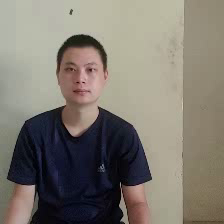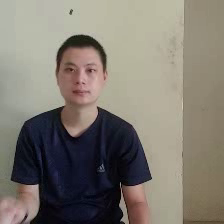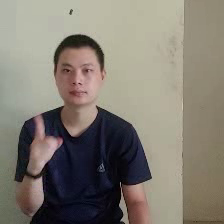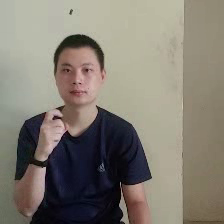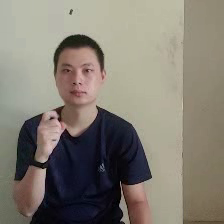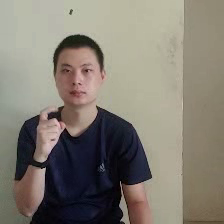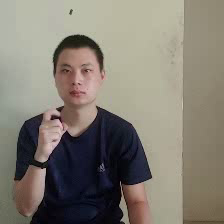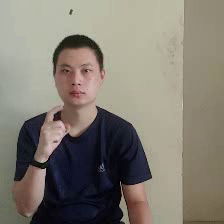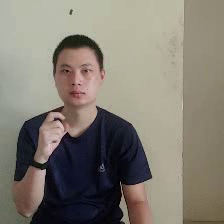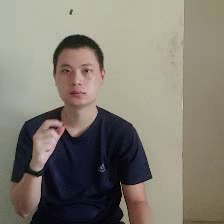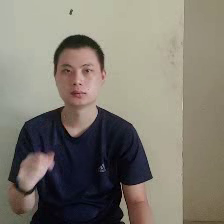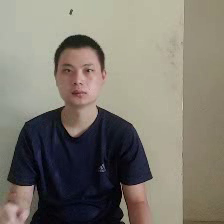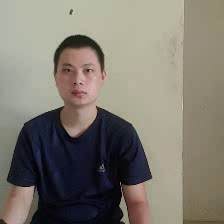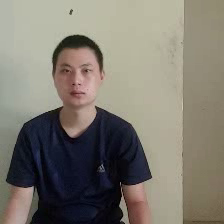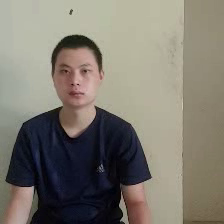Đâu